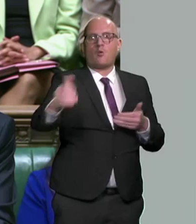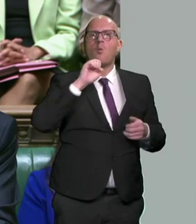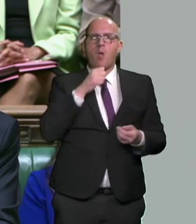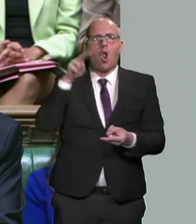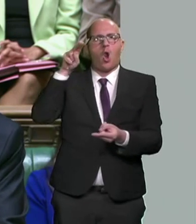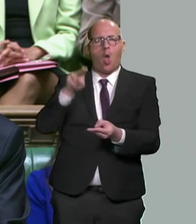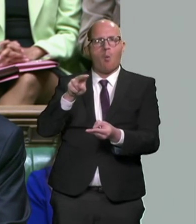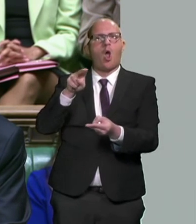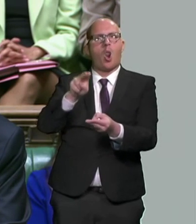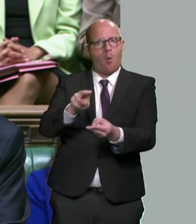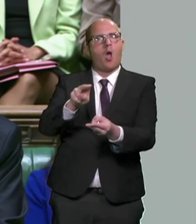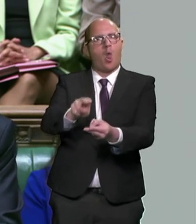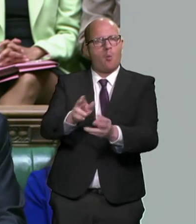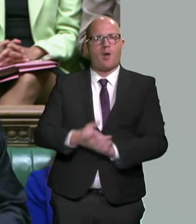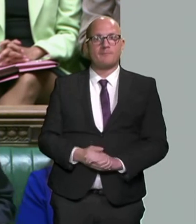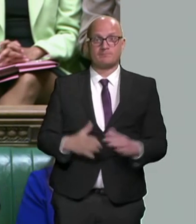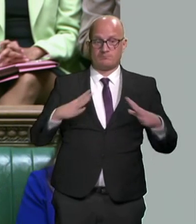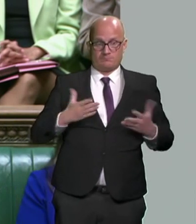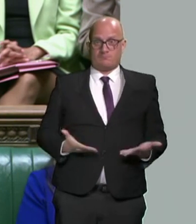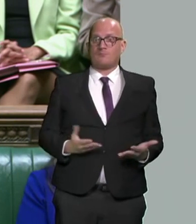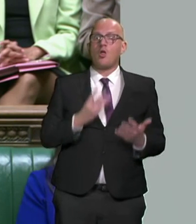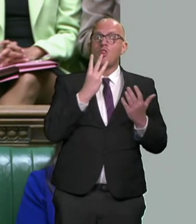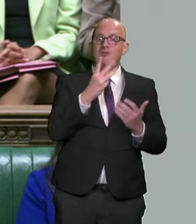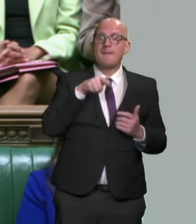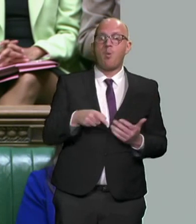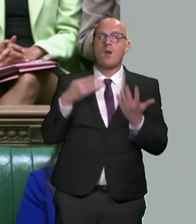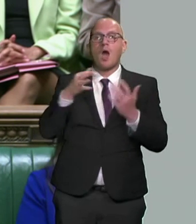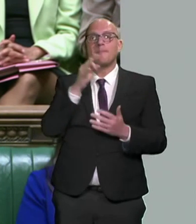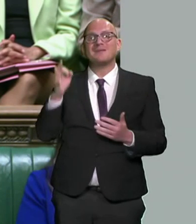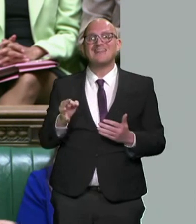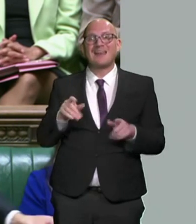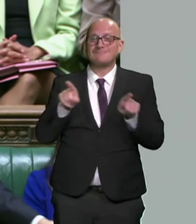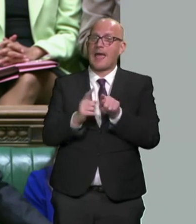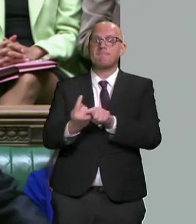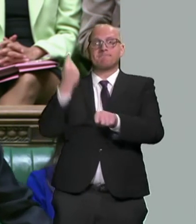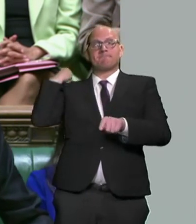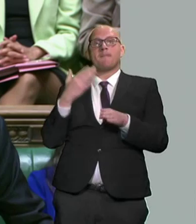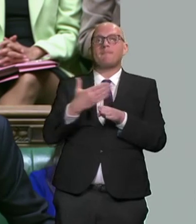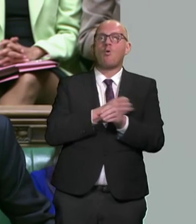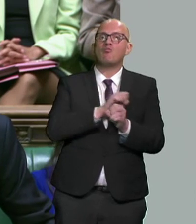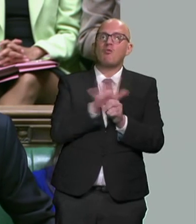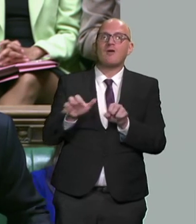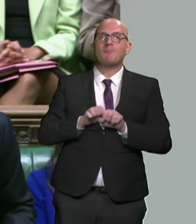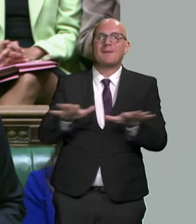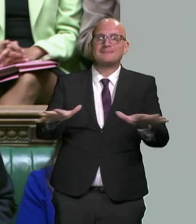It is already at 3.9%—back to the low levels we saw before the pandemic.